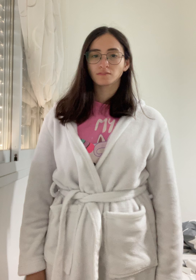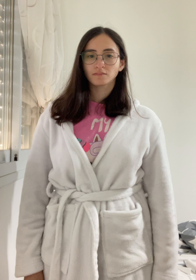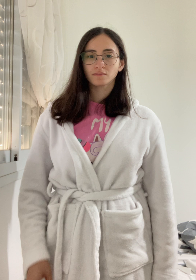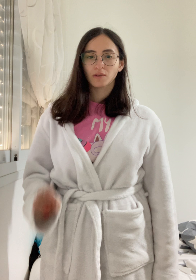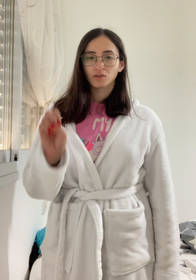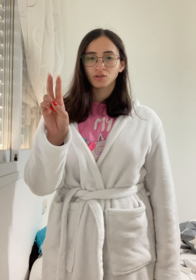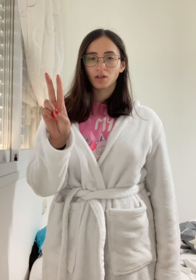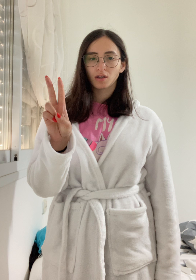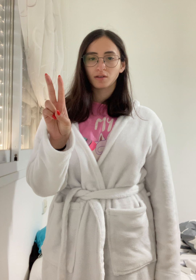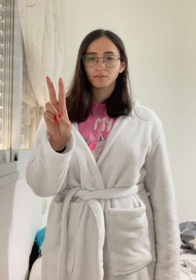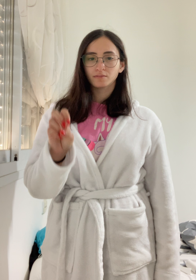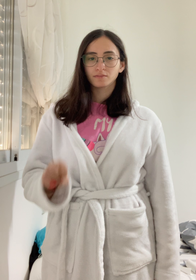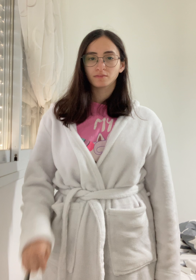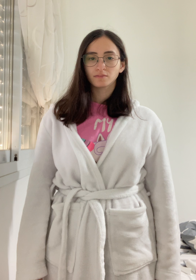שניים